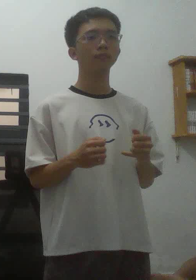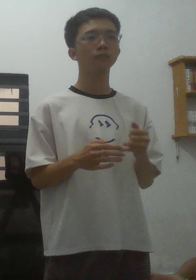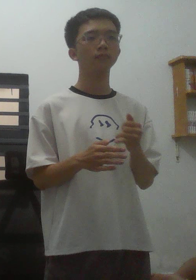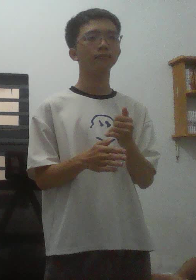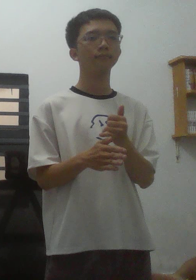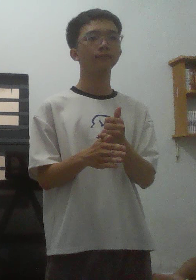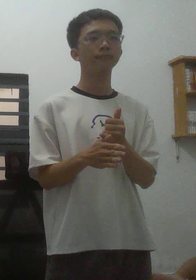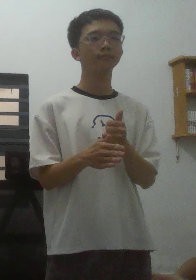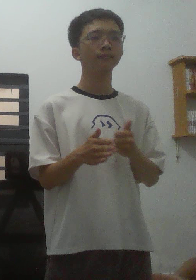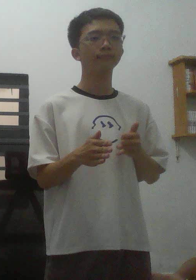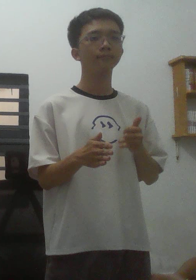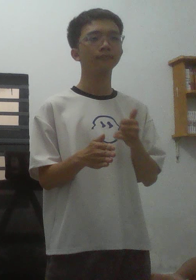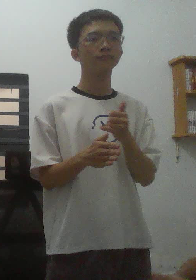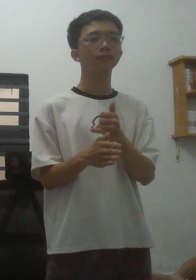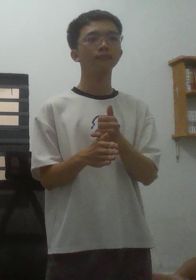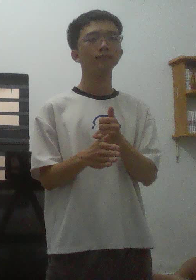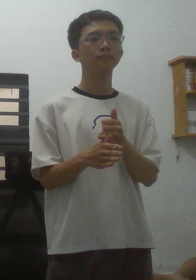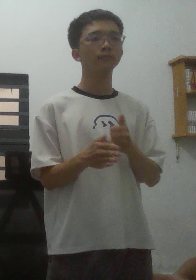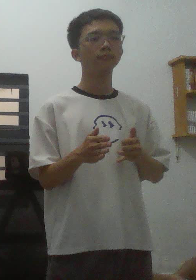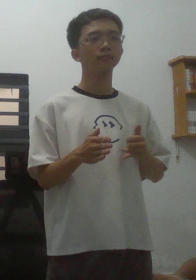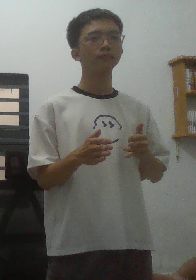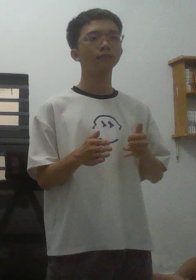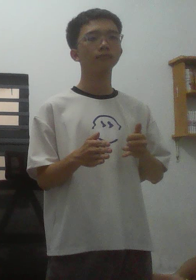cuoi thang